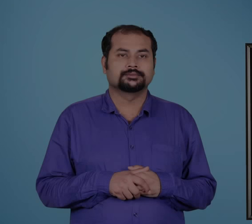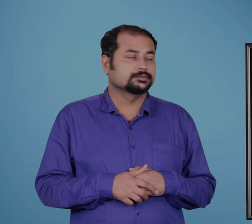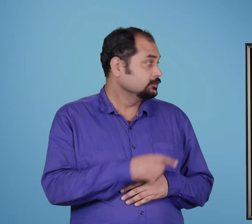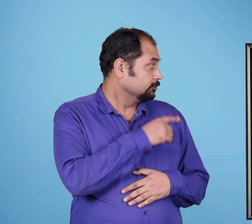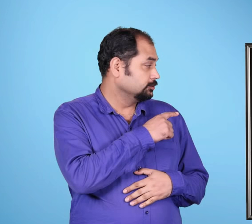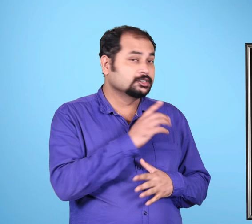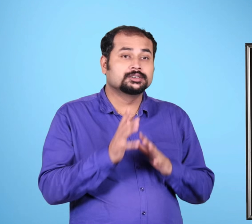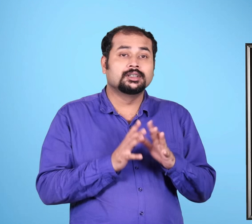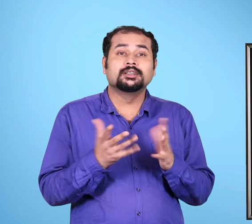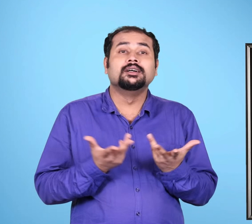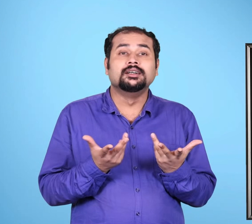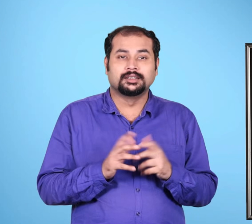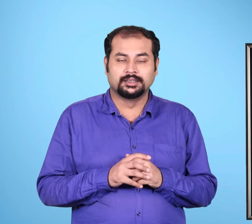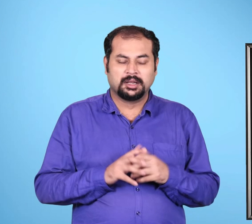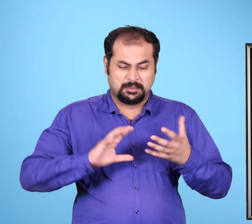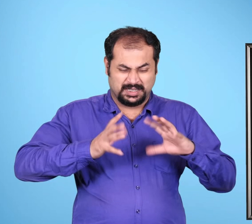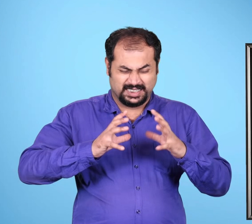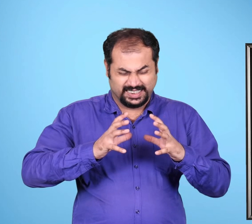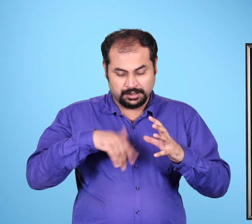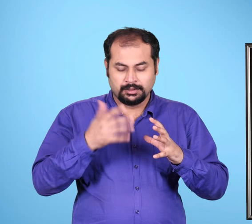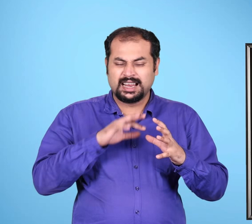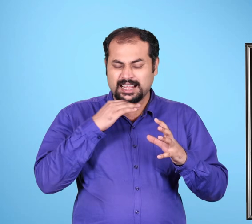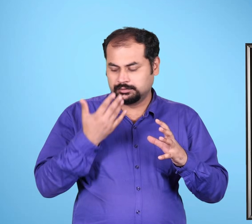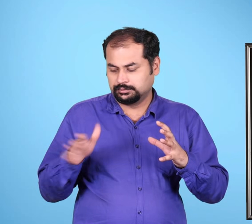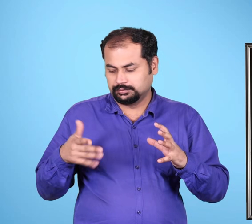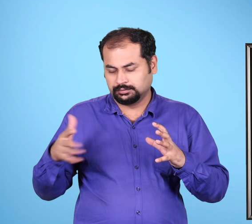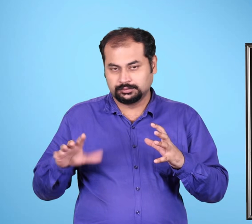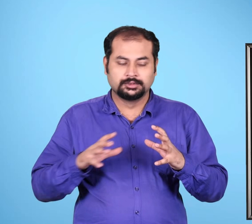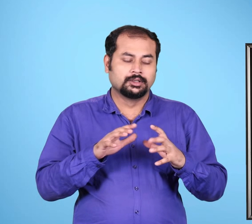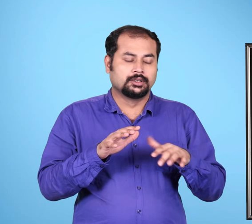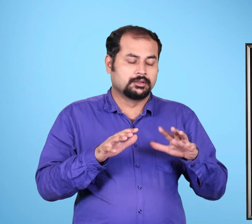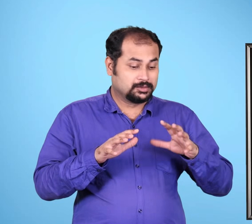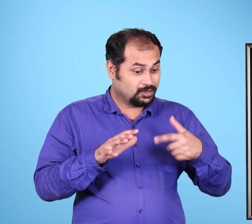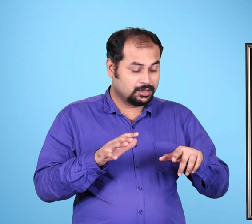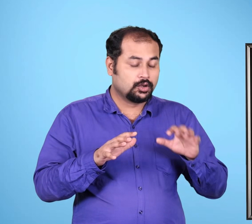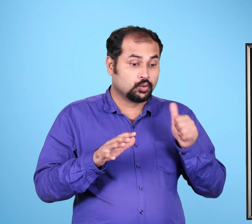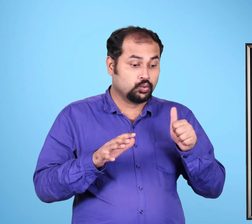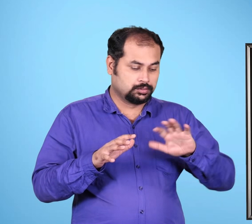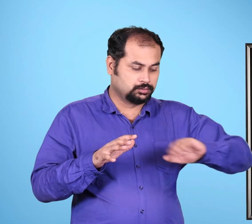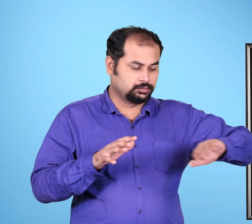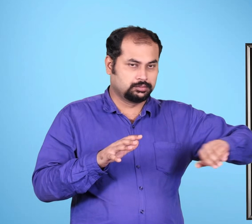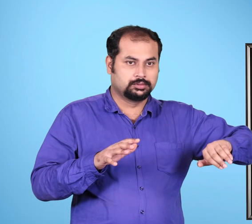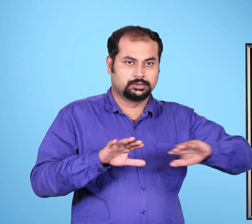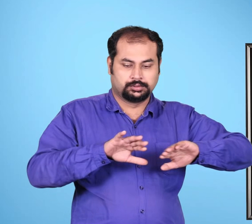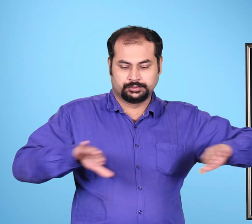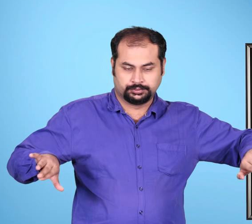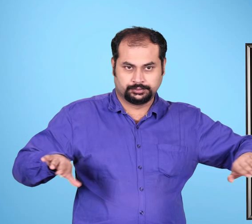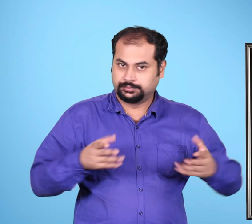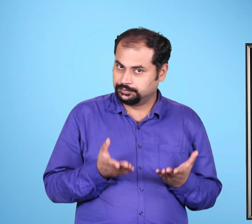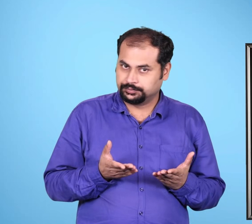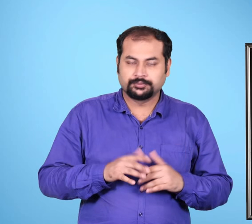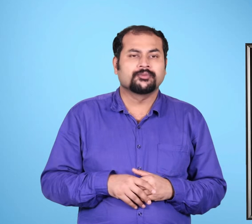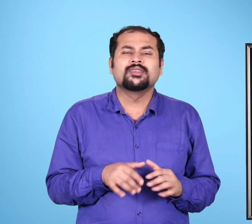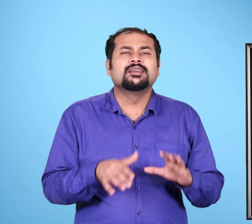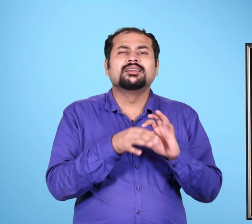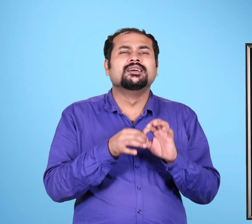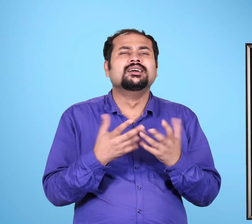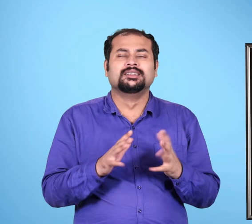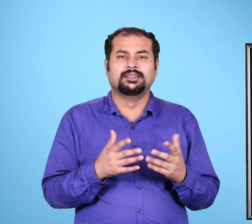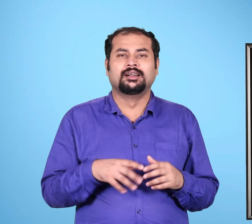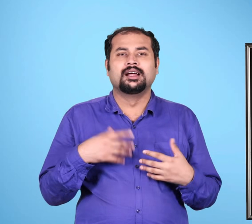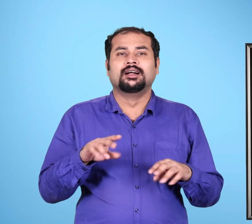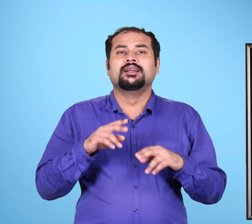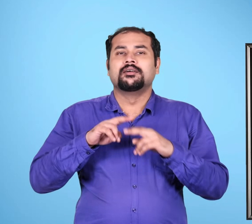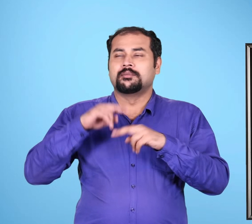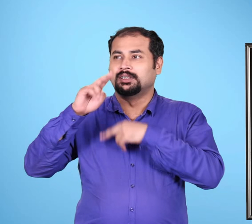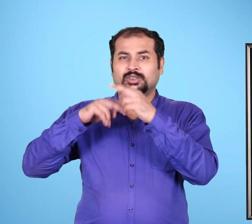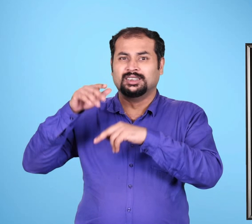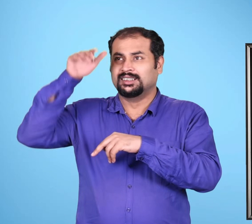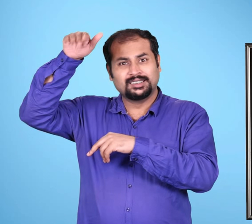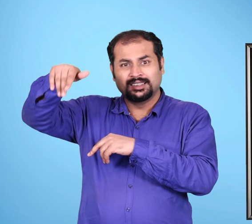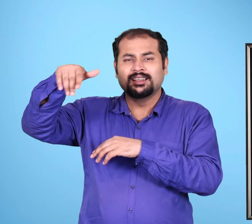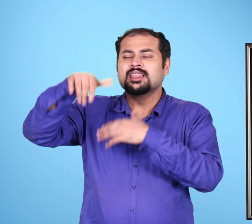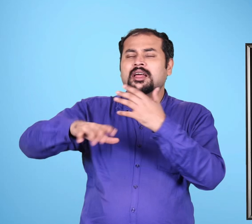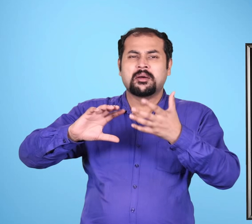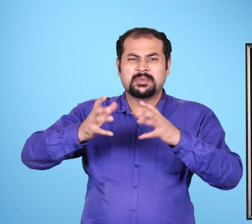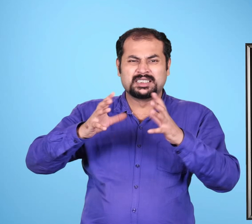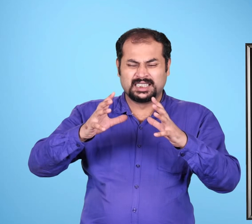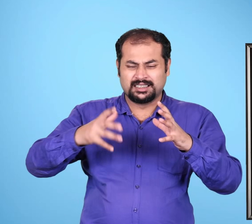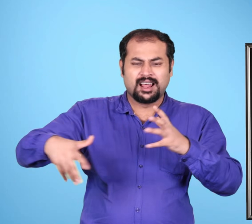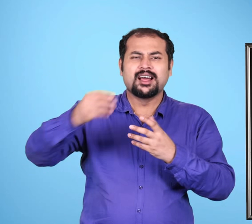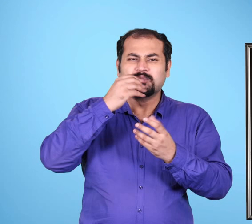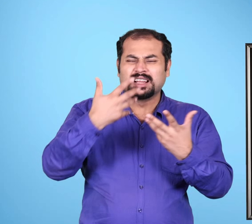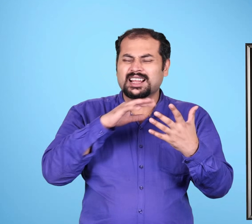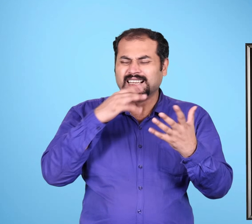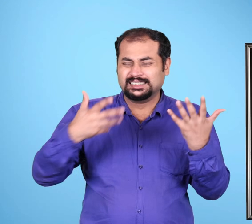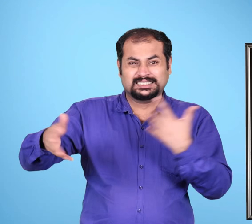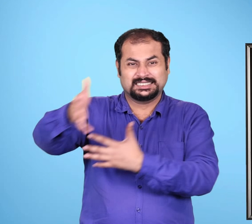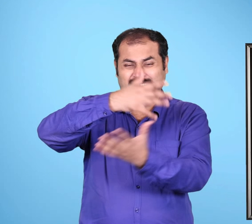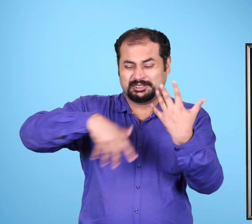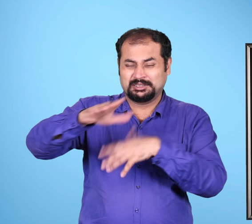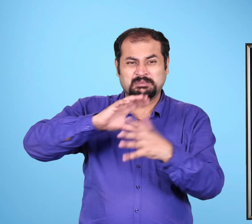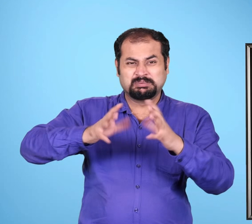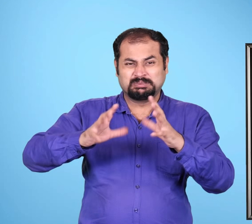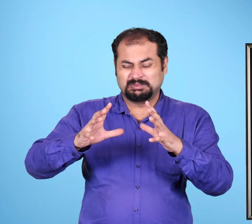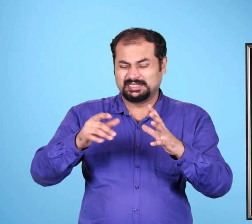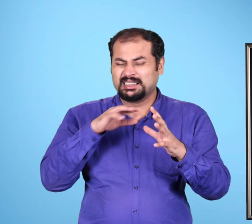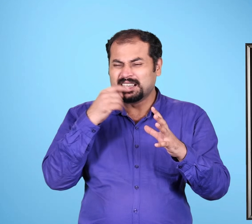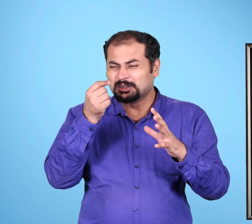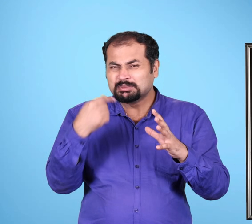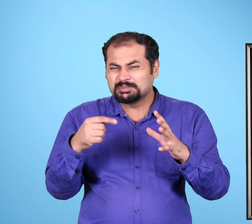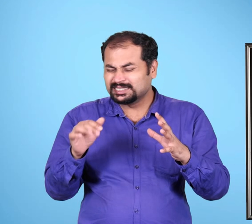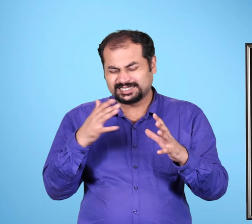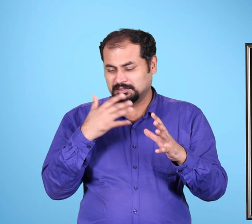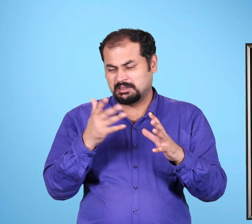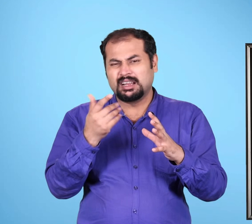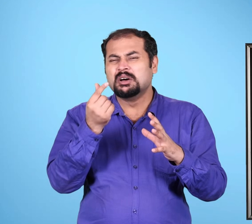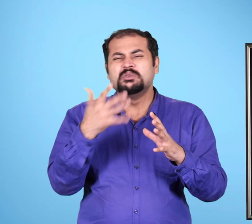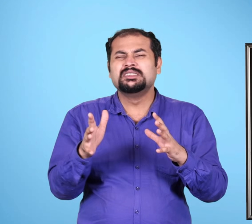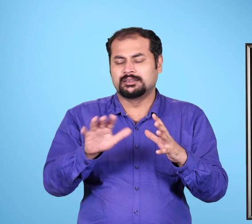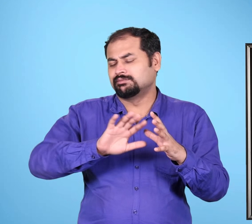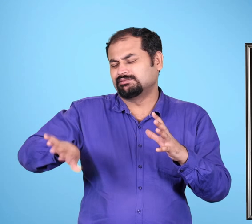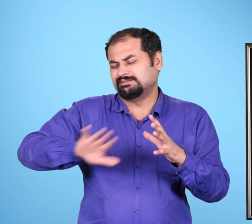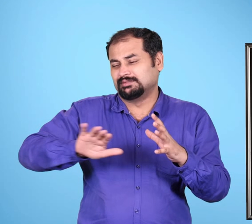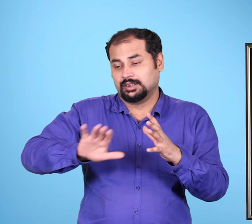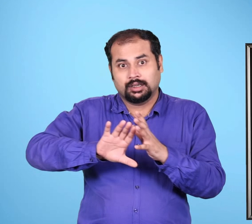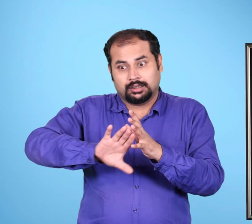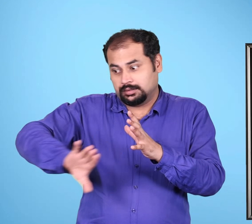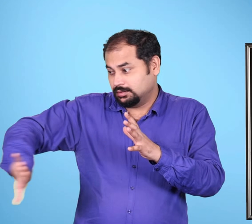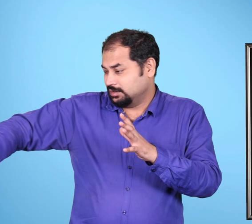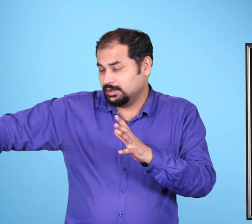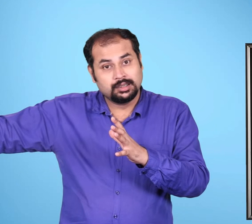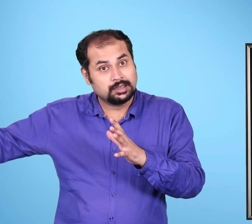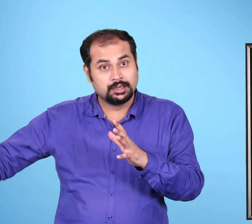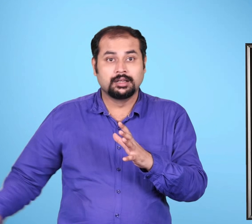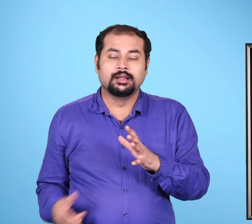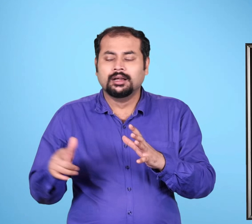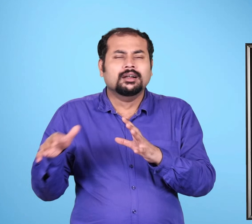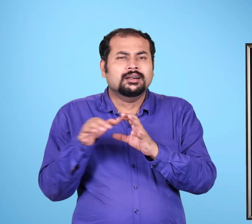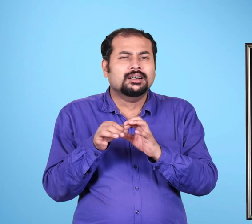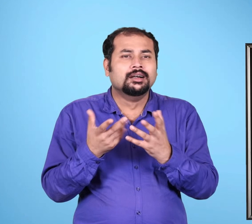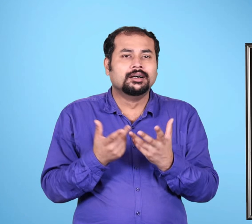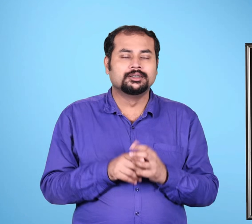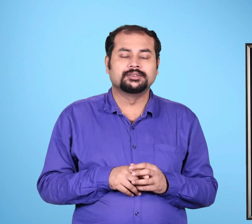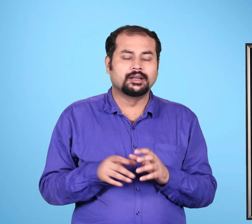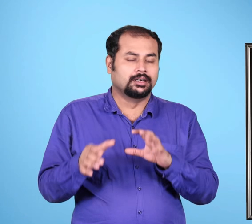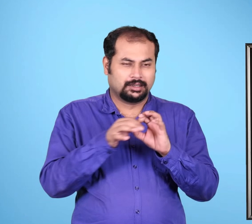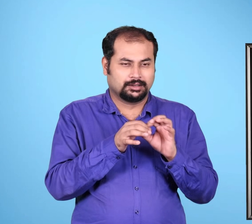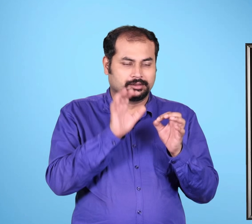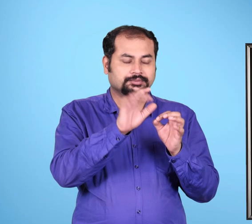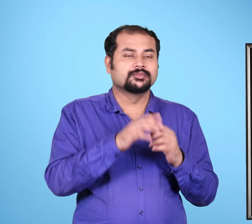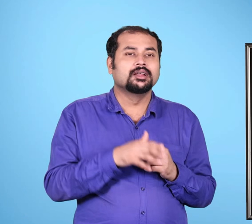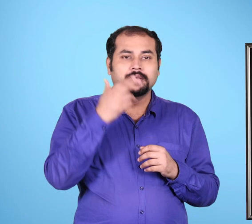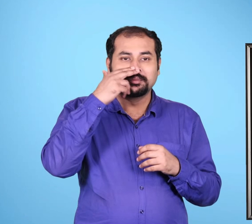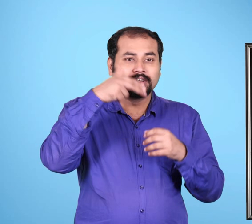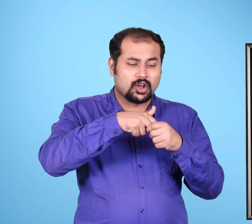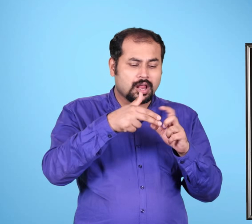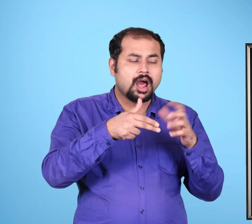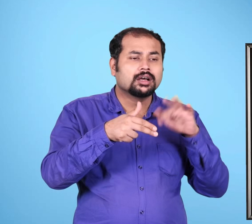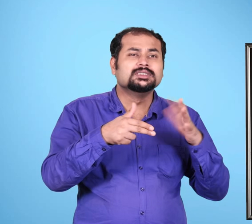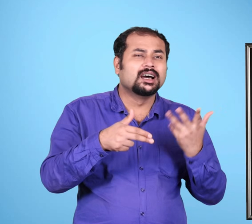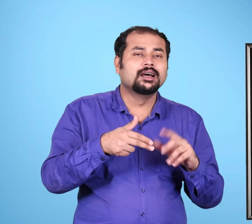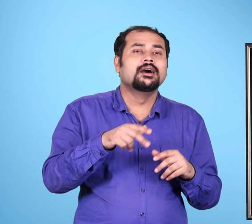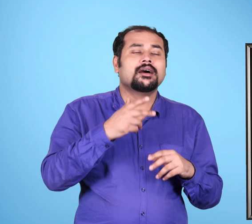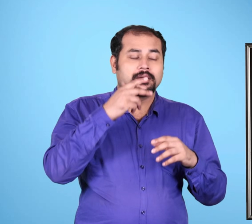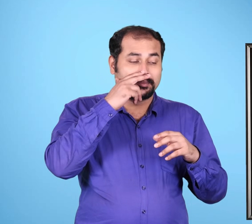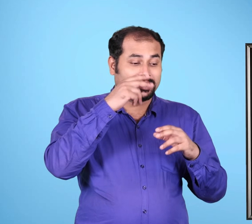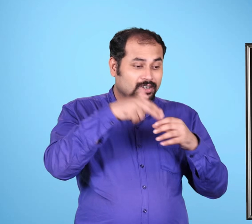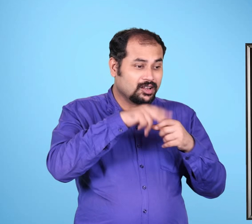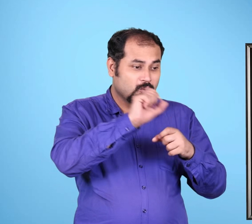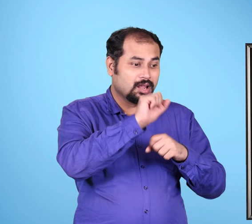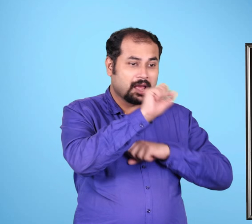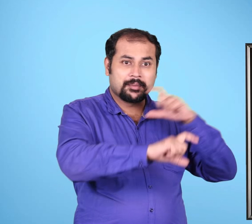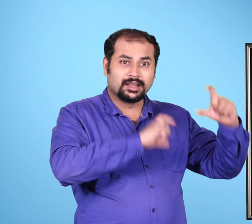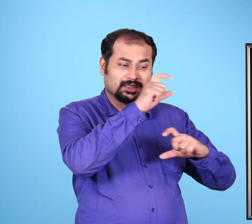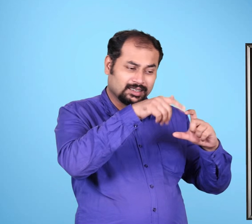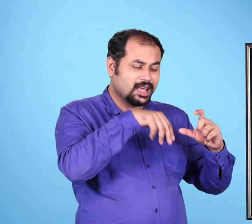This sign refers to refinery. A refinery is a factory where natural substances are processed and refined, that is, impure or unwanted material is removed. For example, in petroleum refineries,